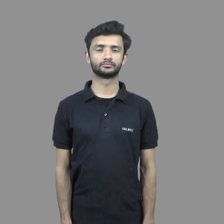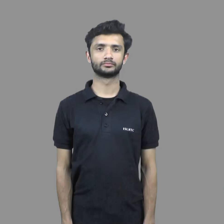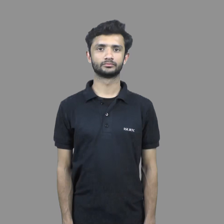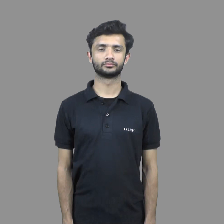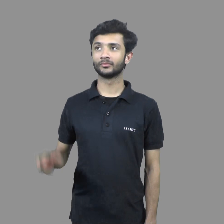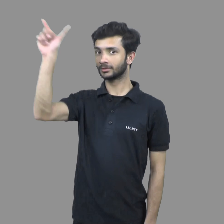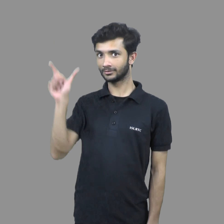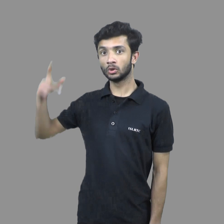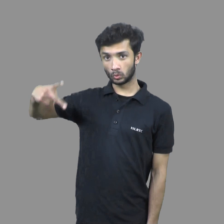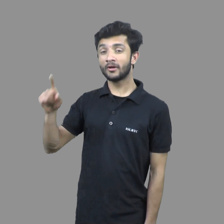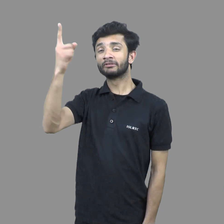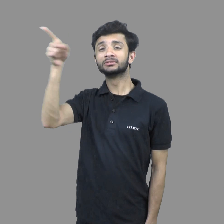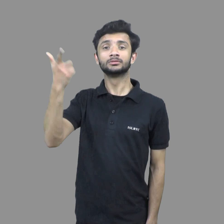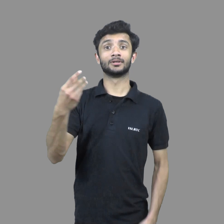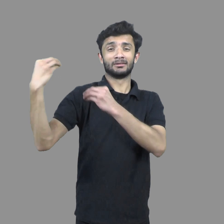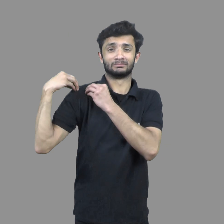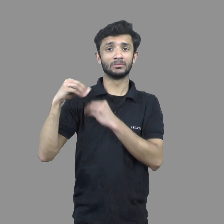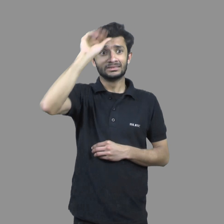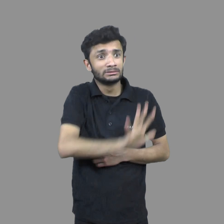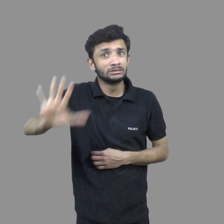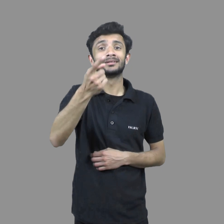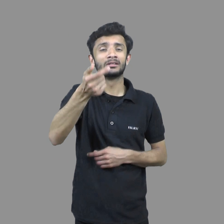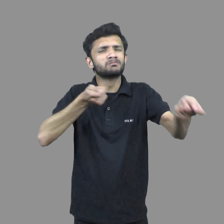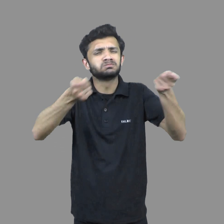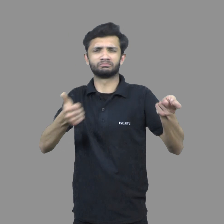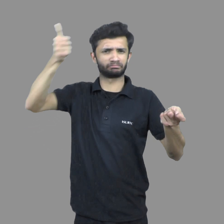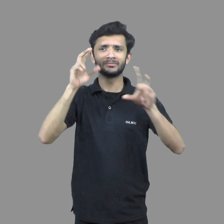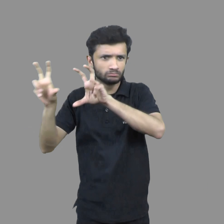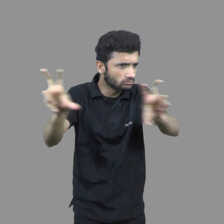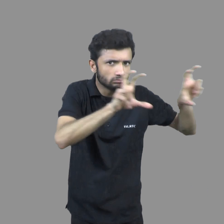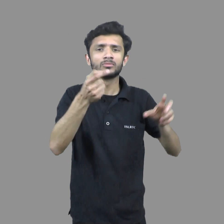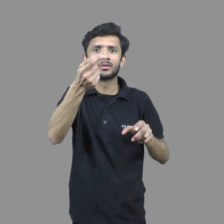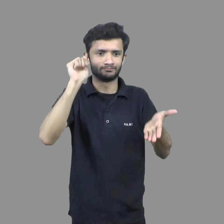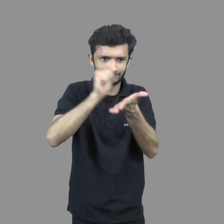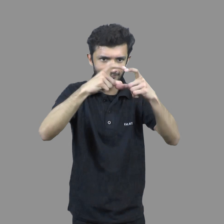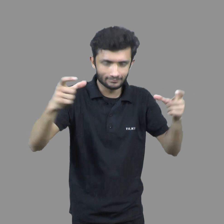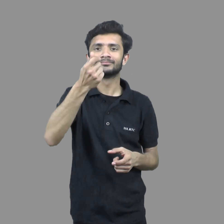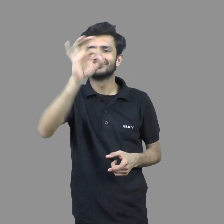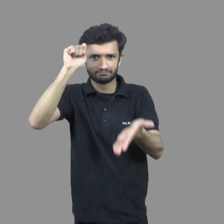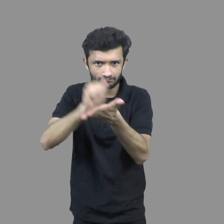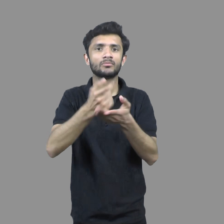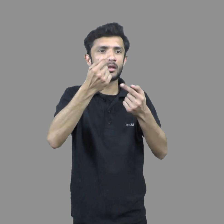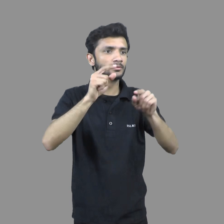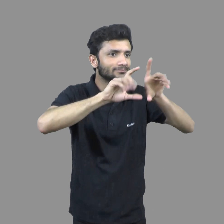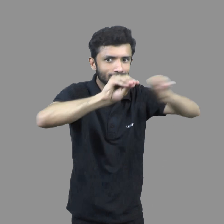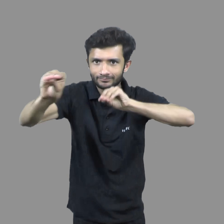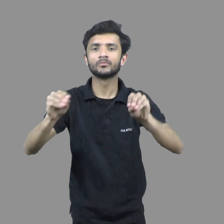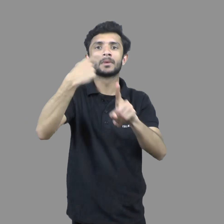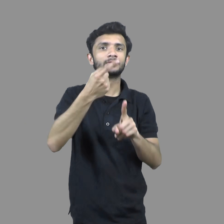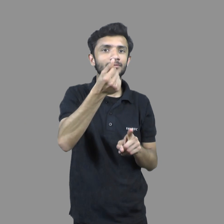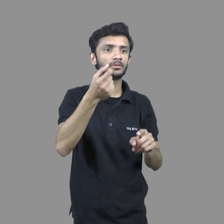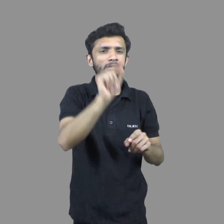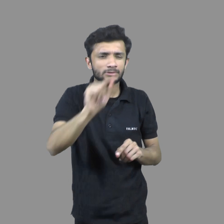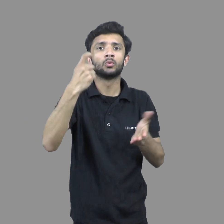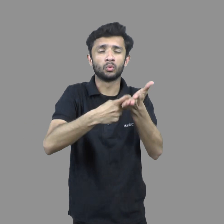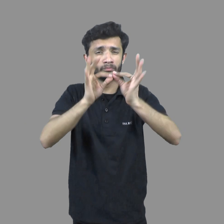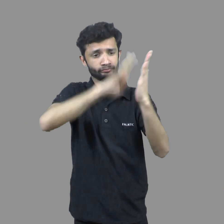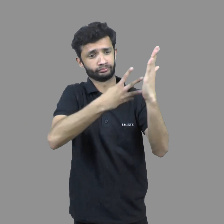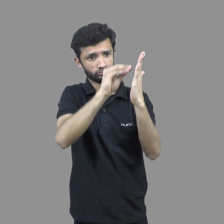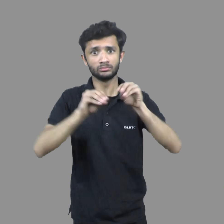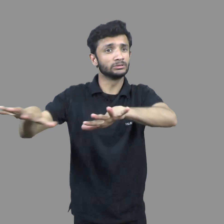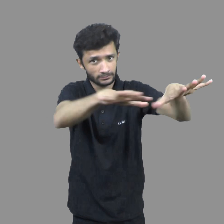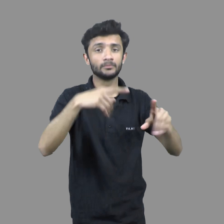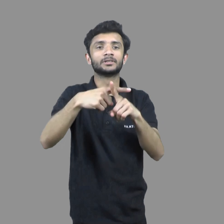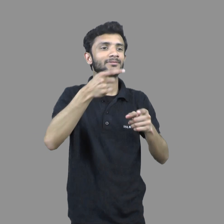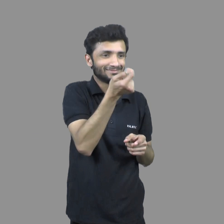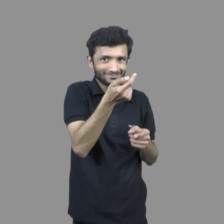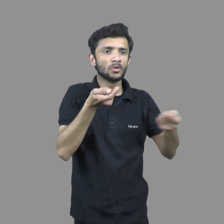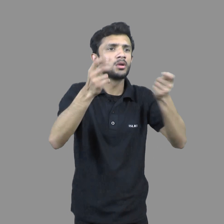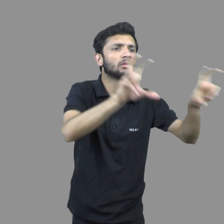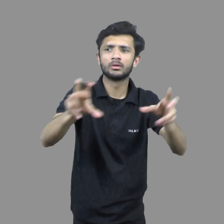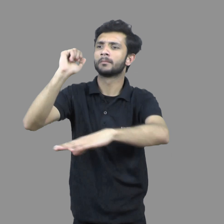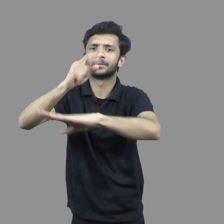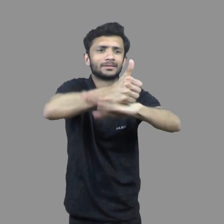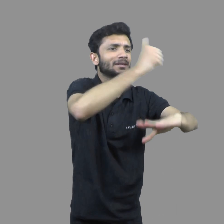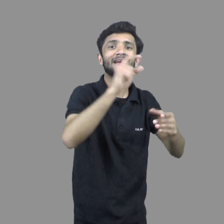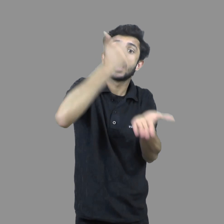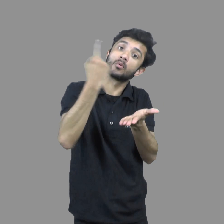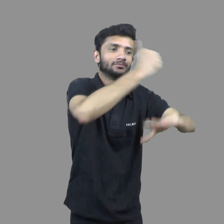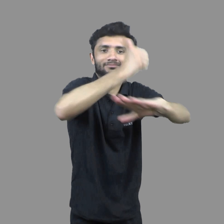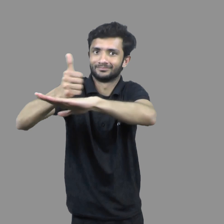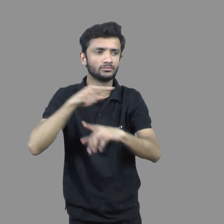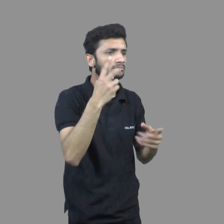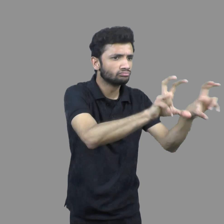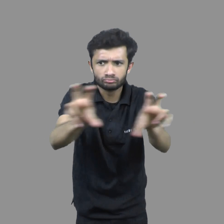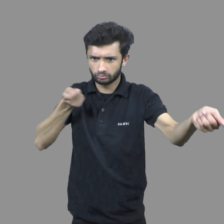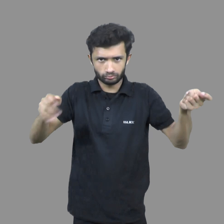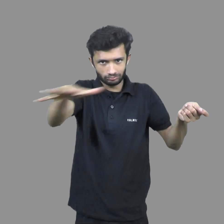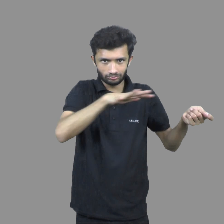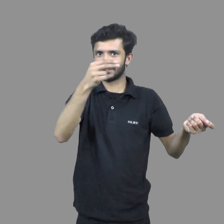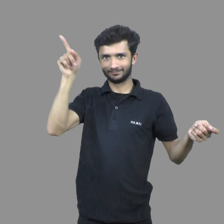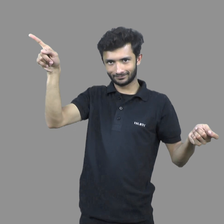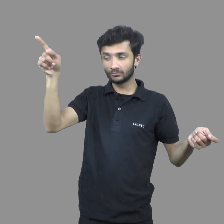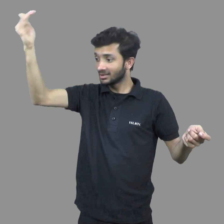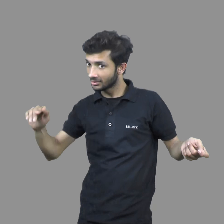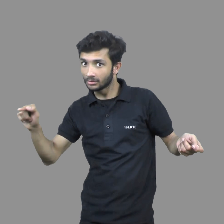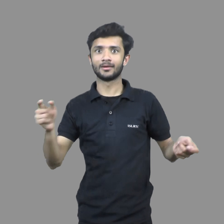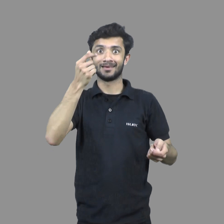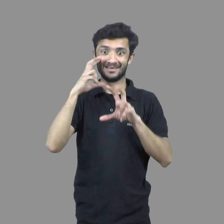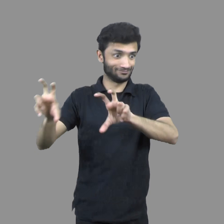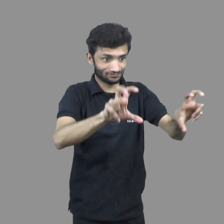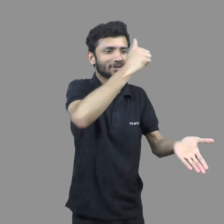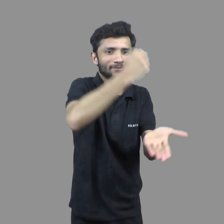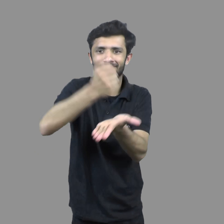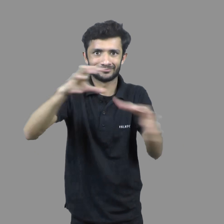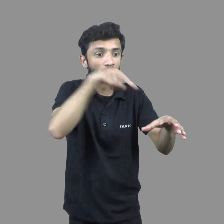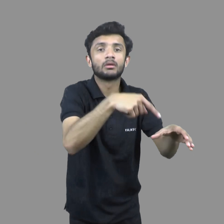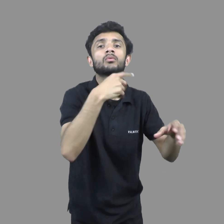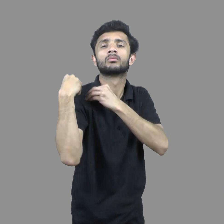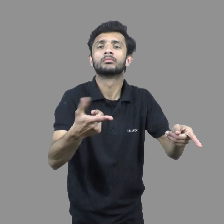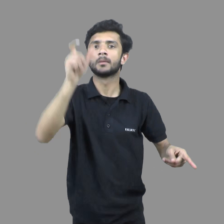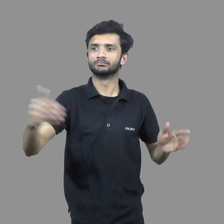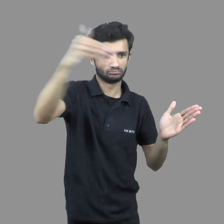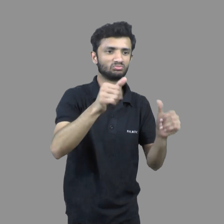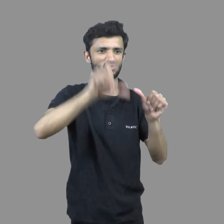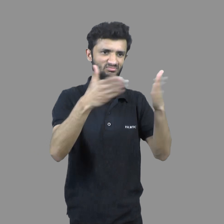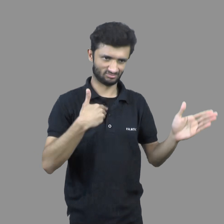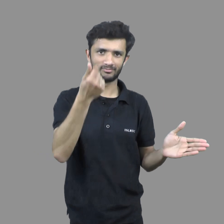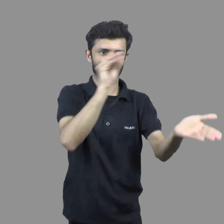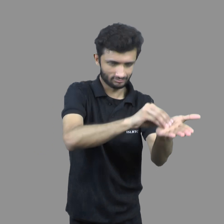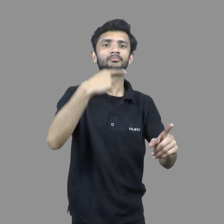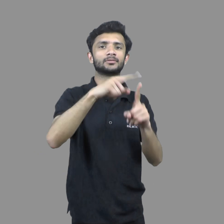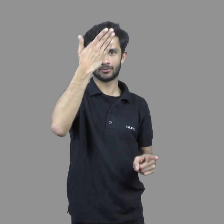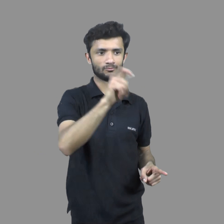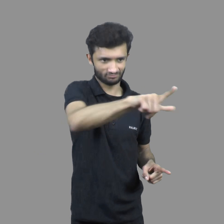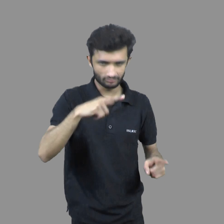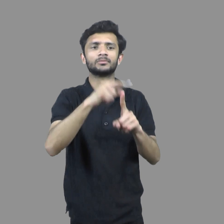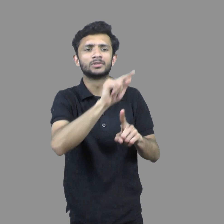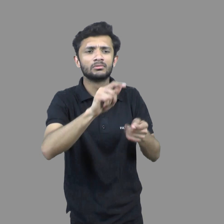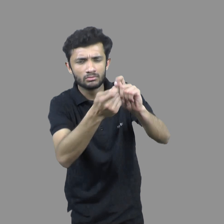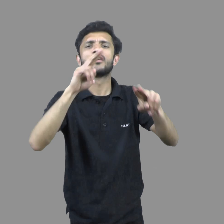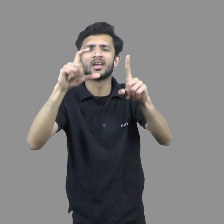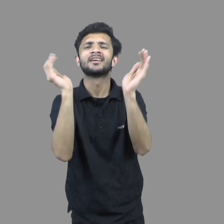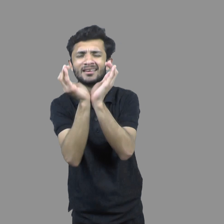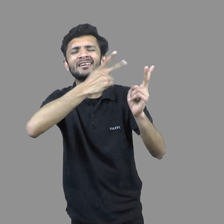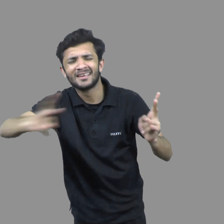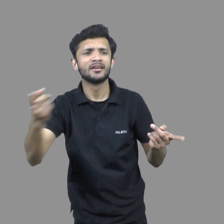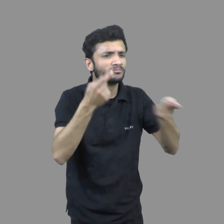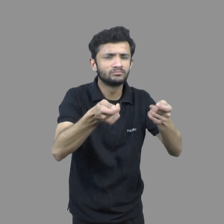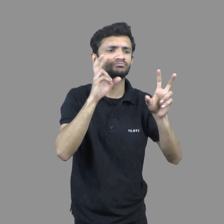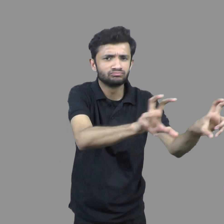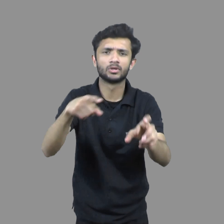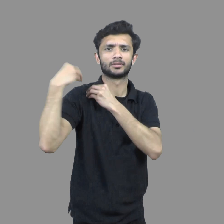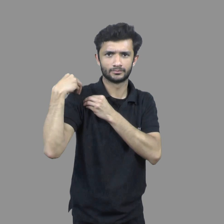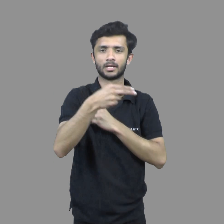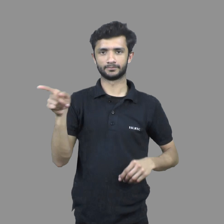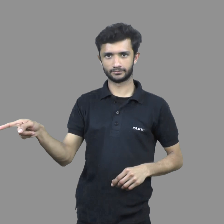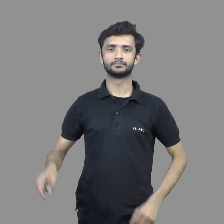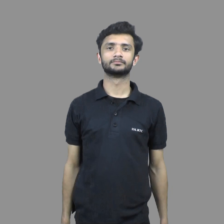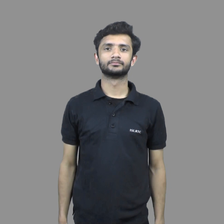Central Bank and Commercial Bank